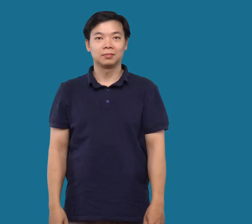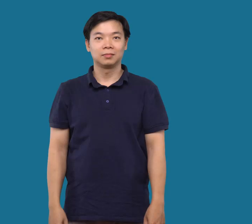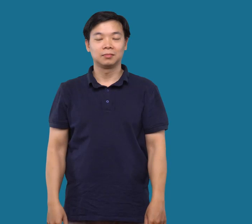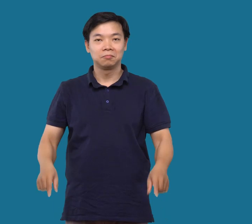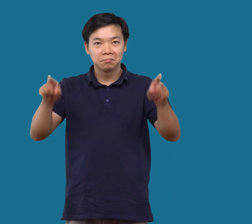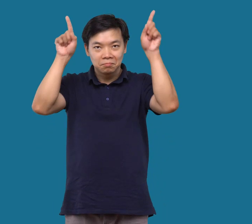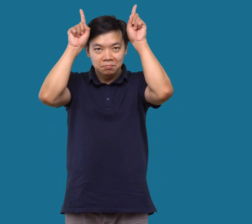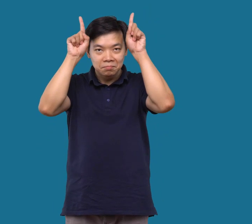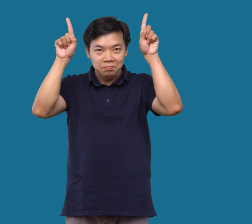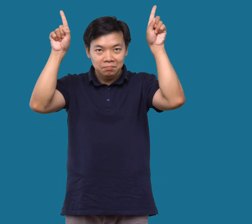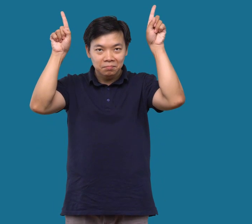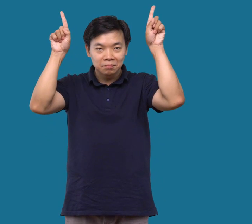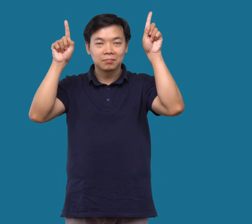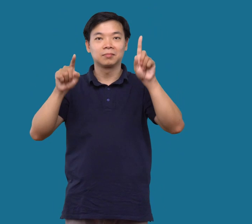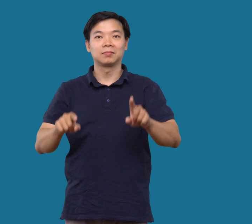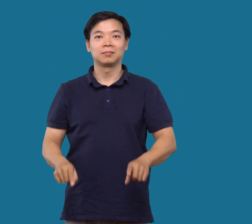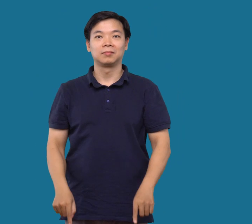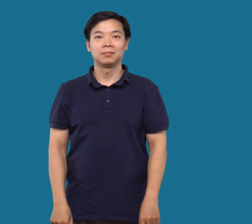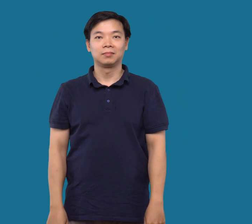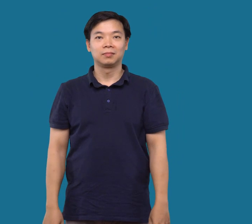sừng bò